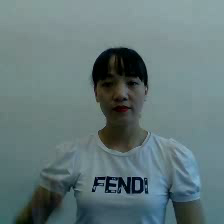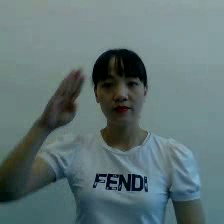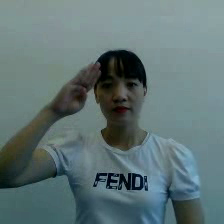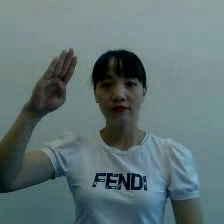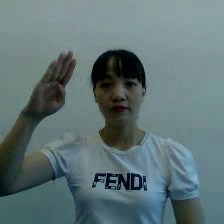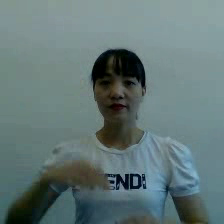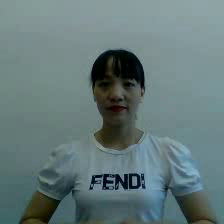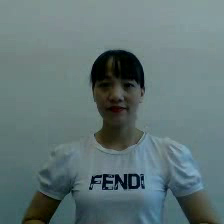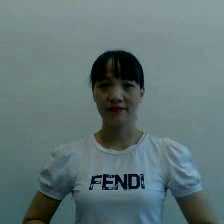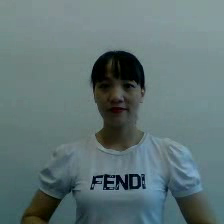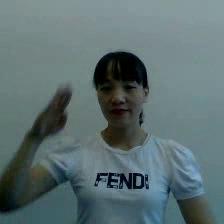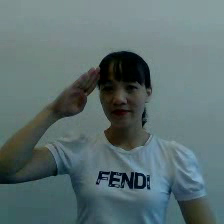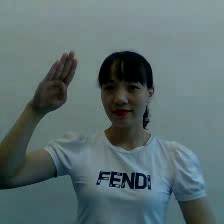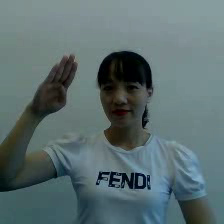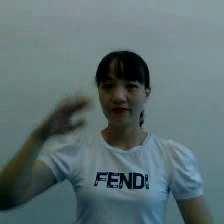Chậm lại